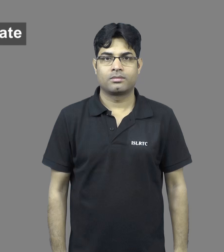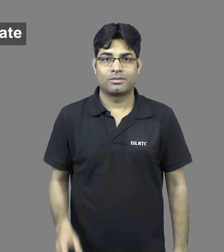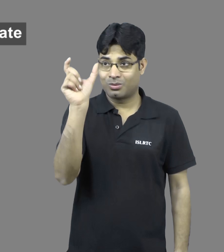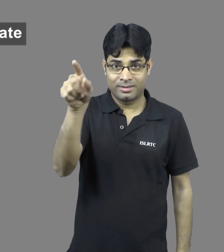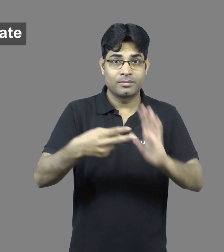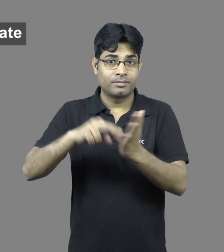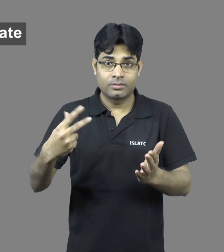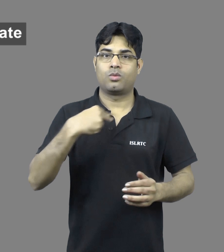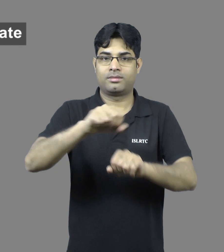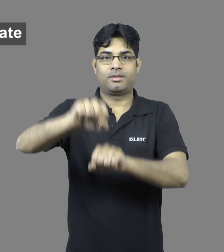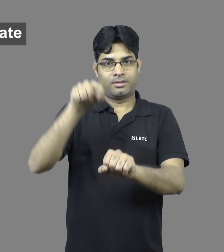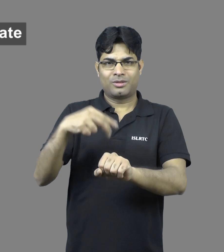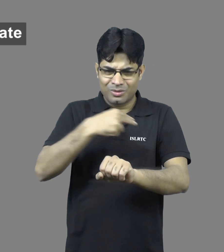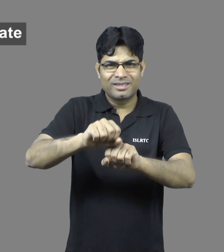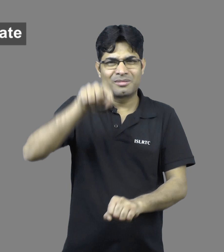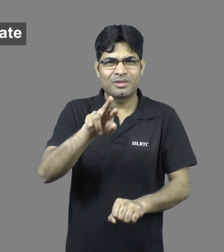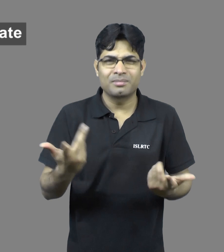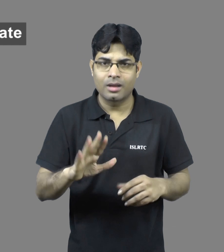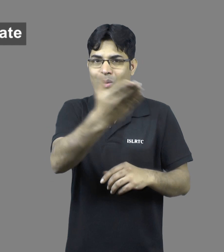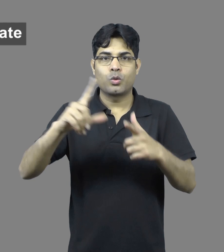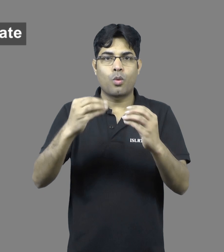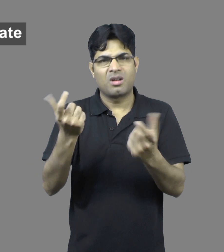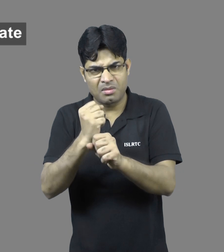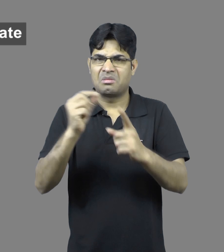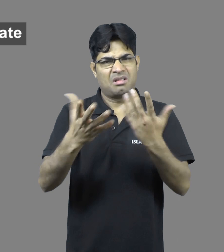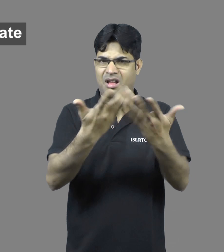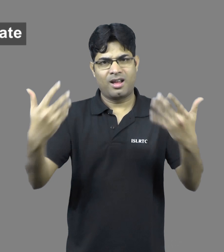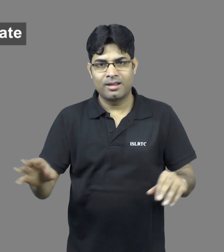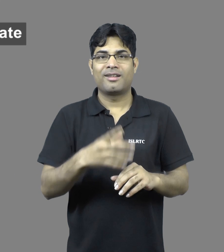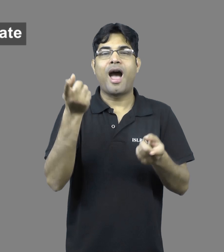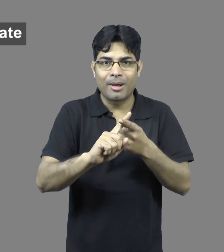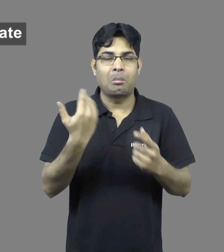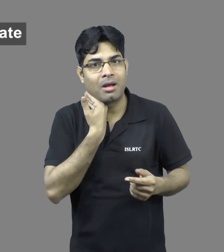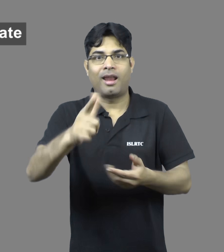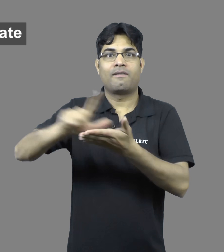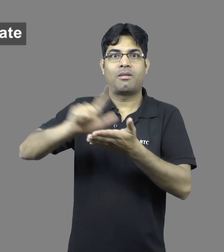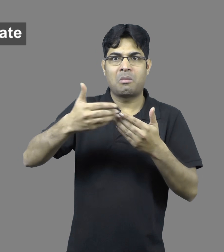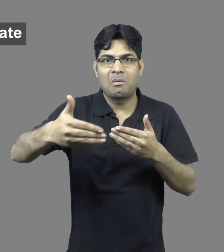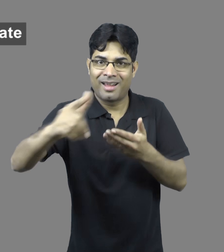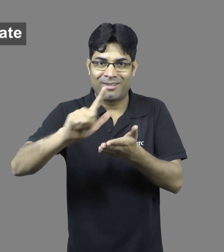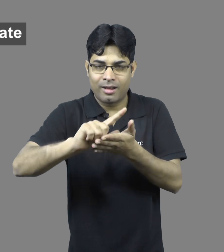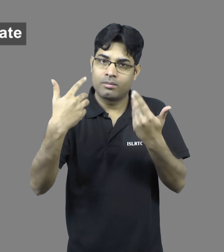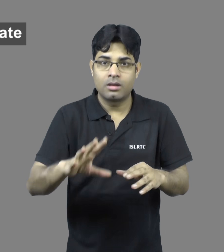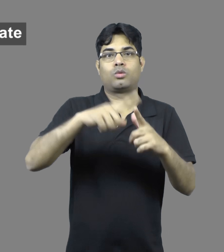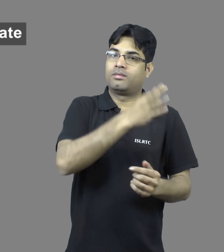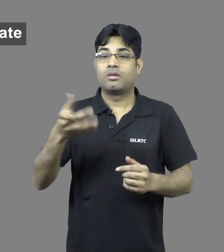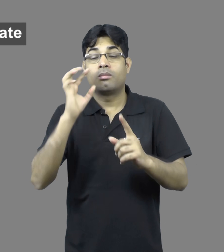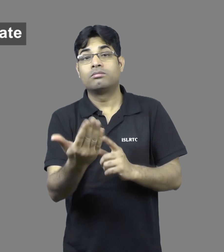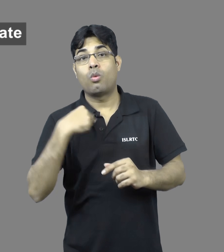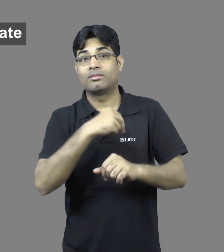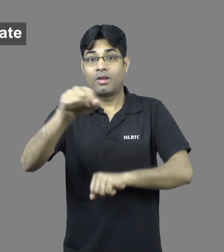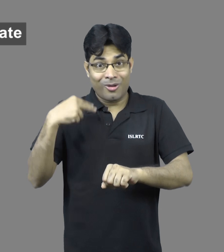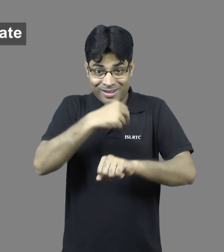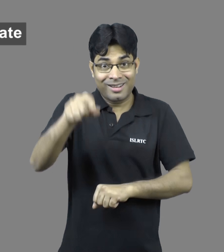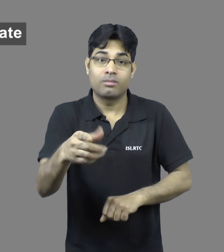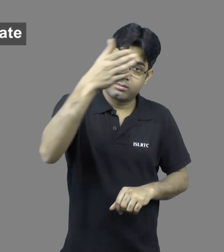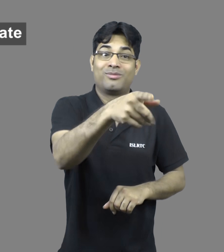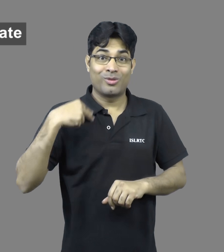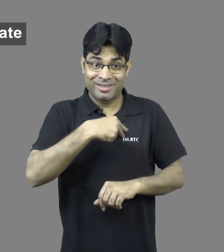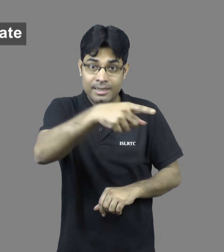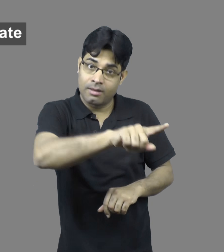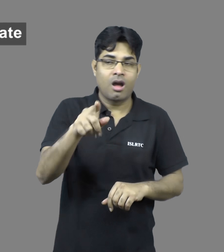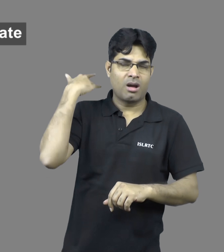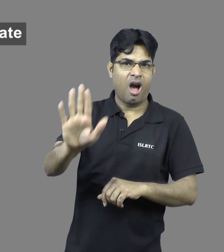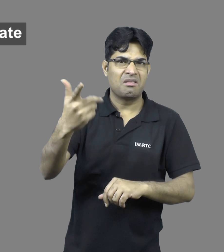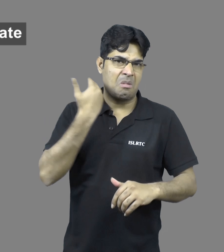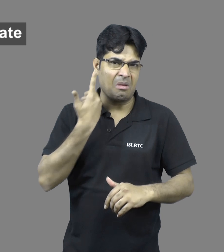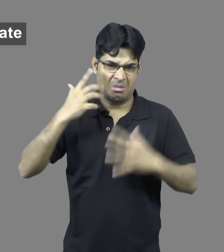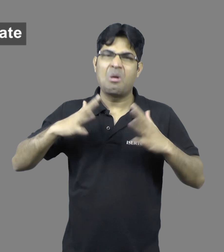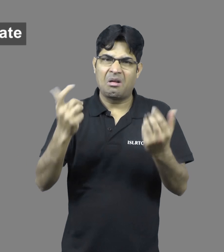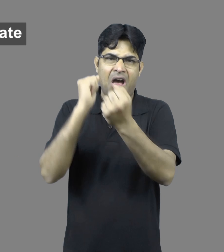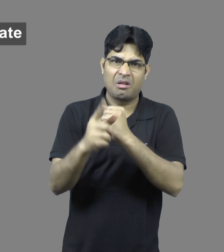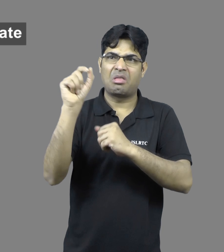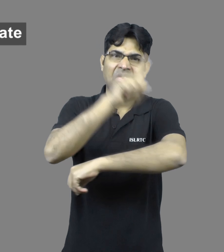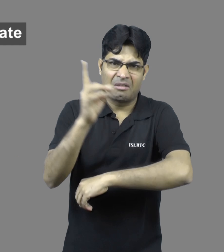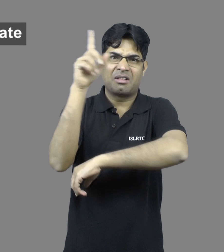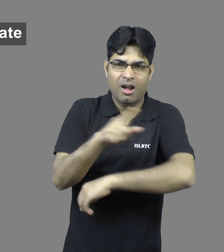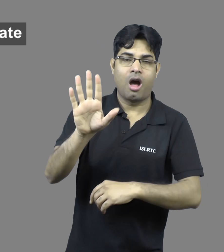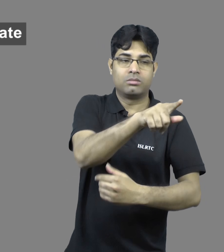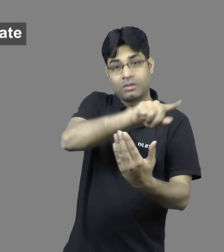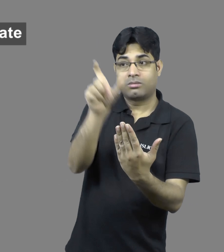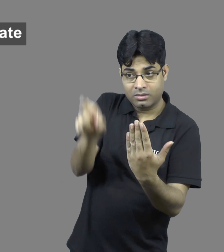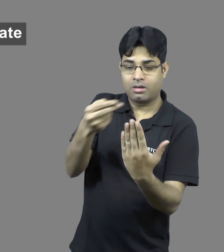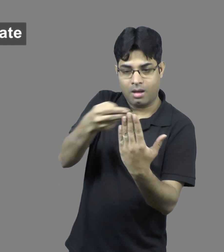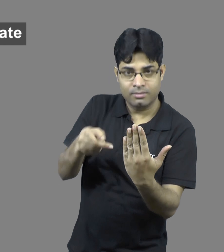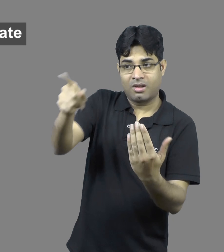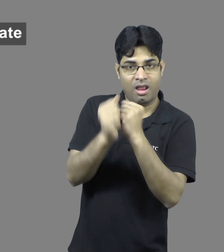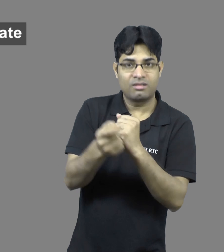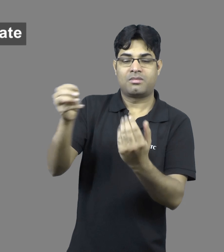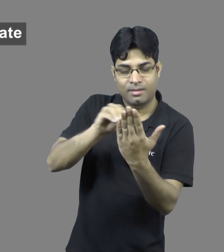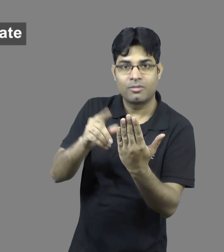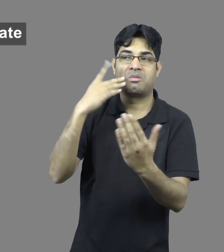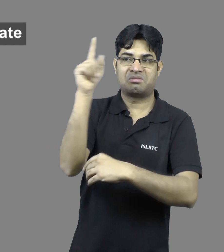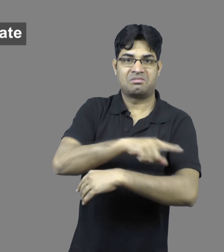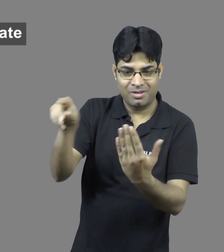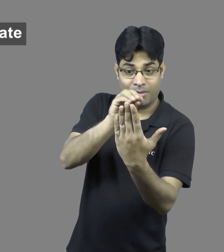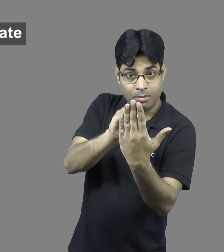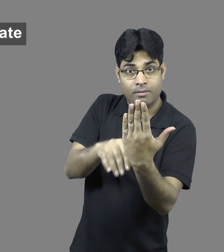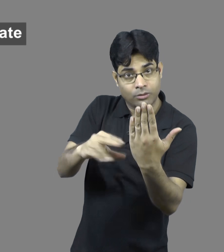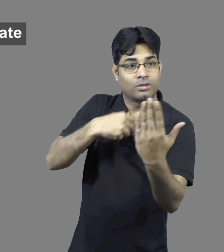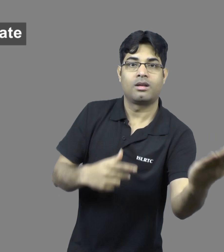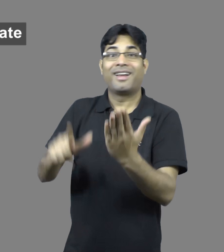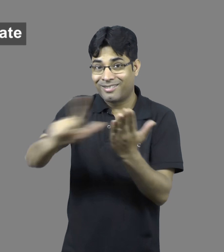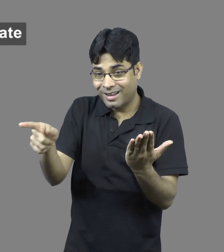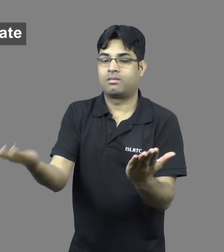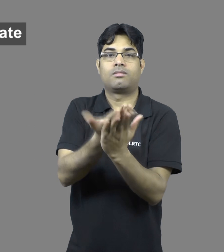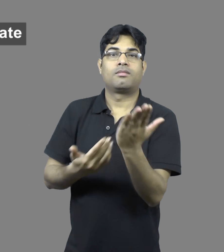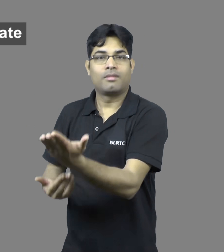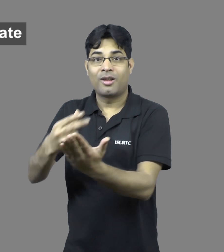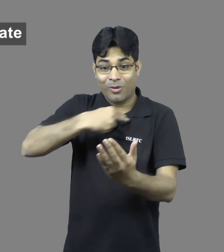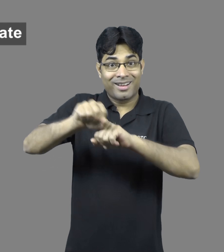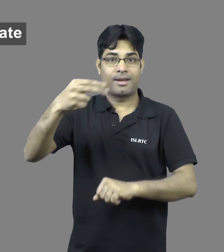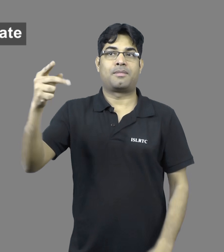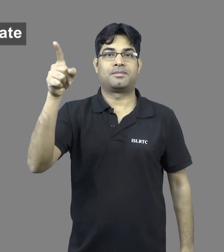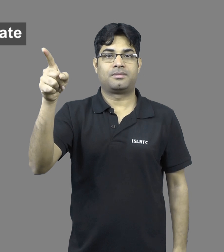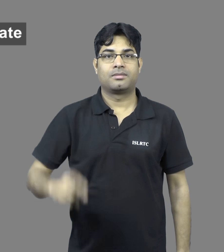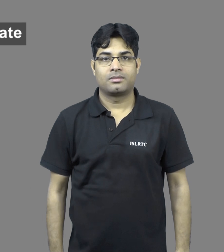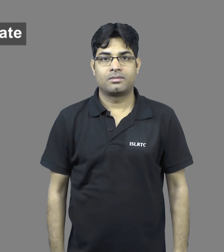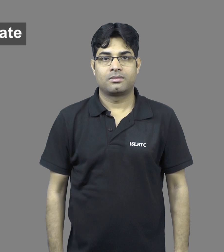Medical Certificate